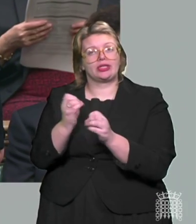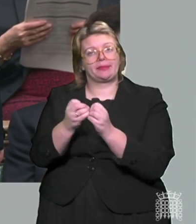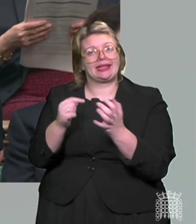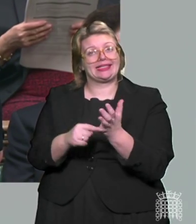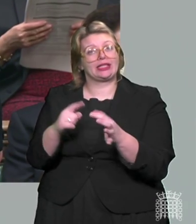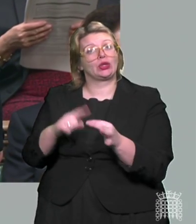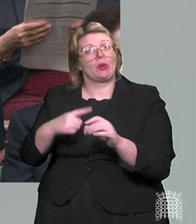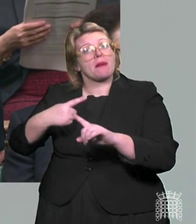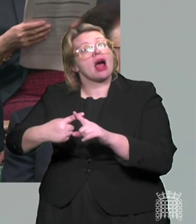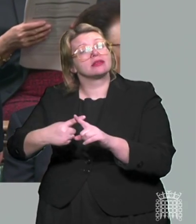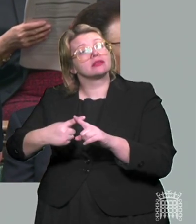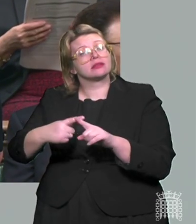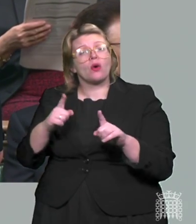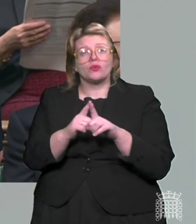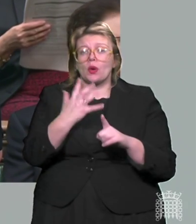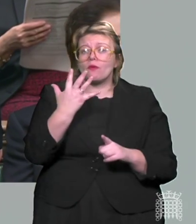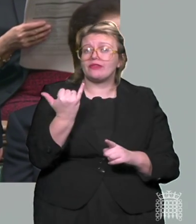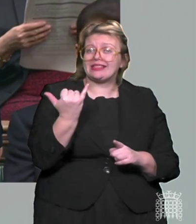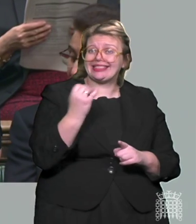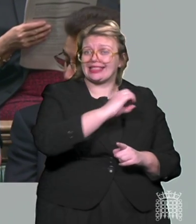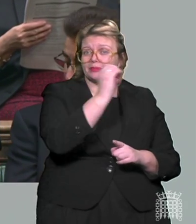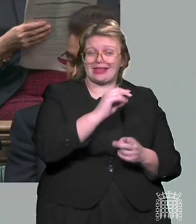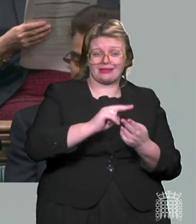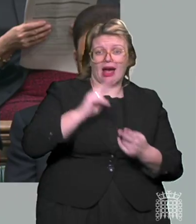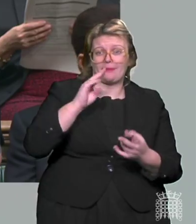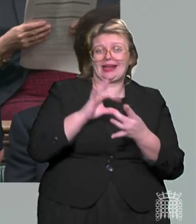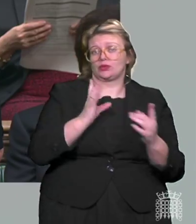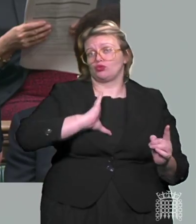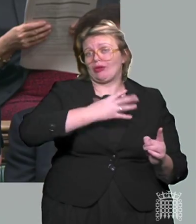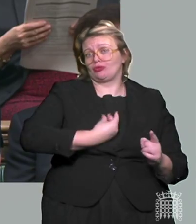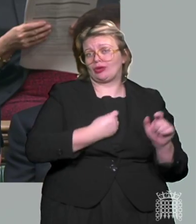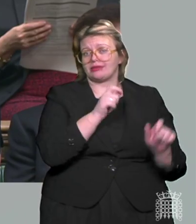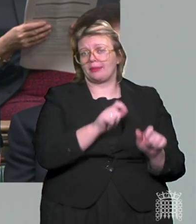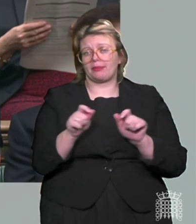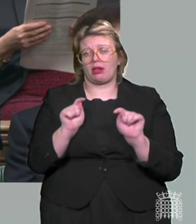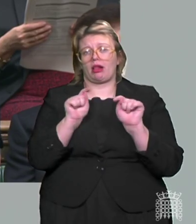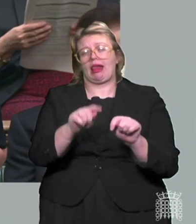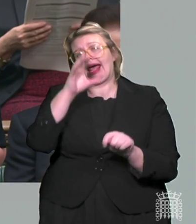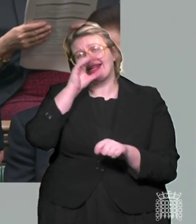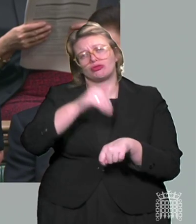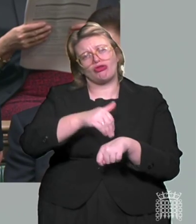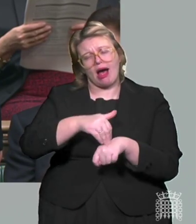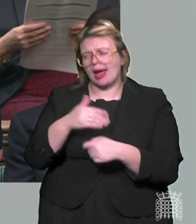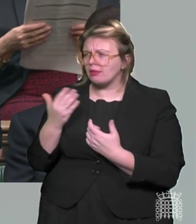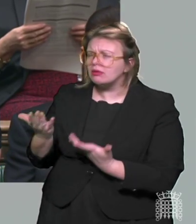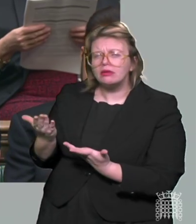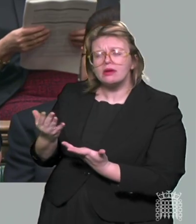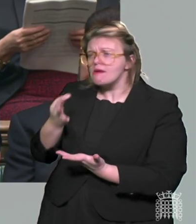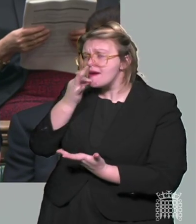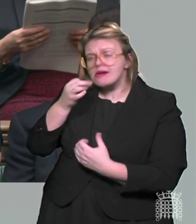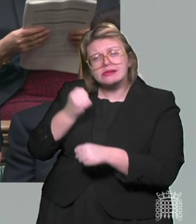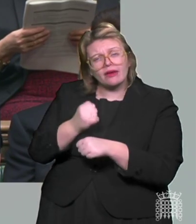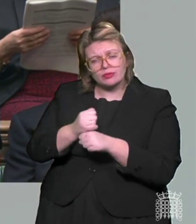Both the Attorney General and I have seen that at first hand in our visits to regional Crown Prosecution Service areas.